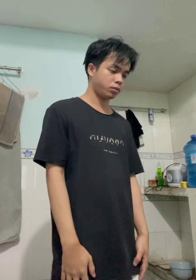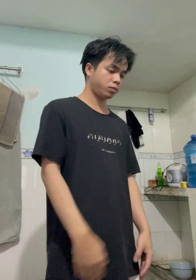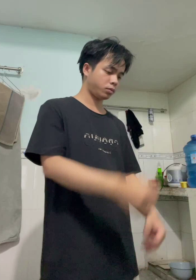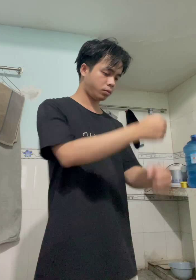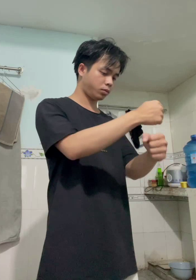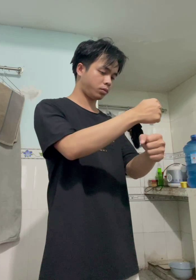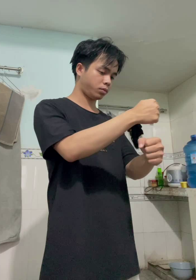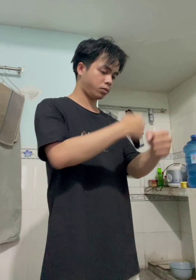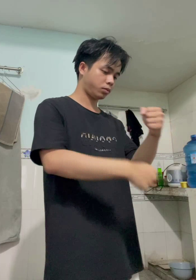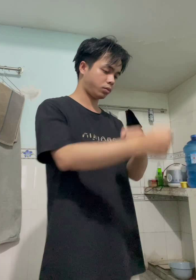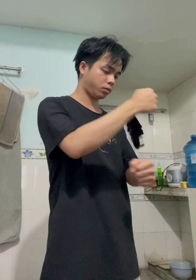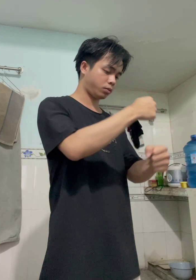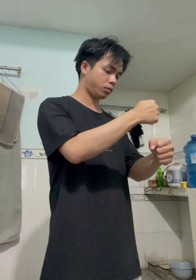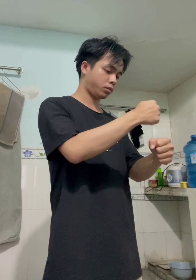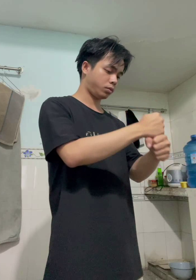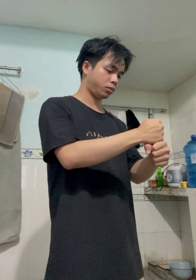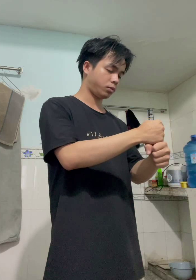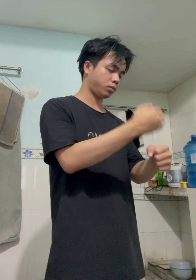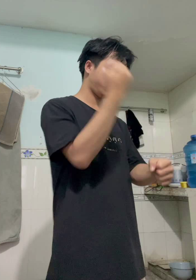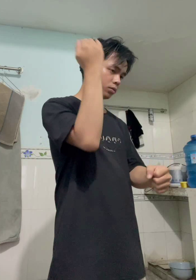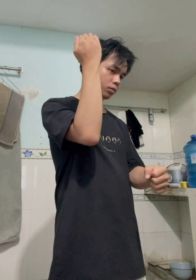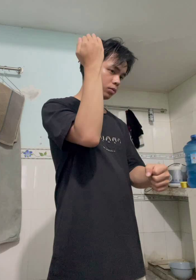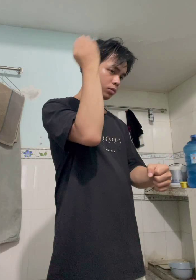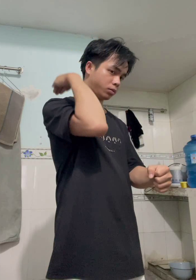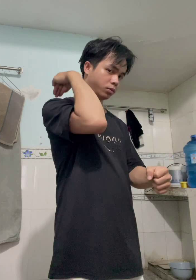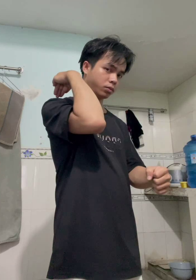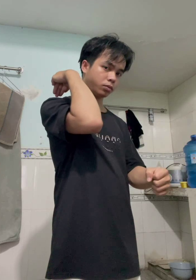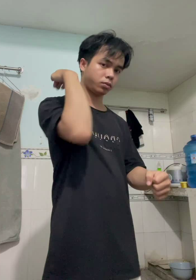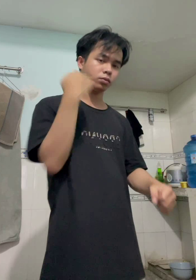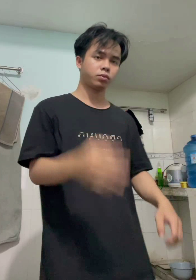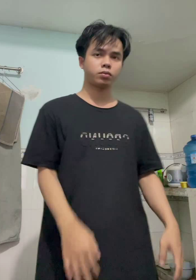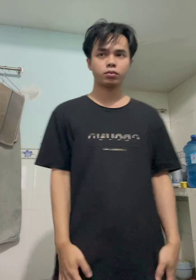nam truoc